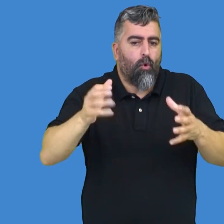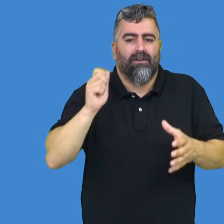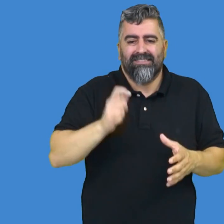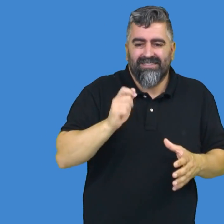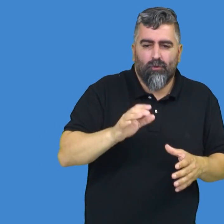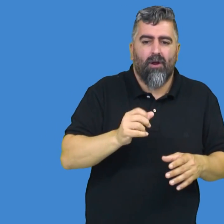frecuente